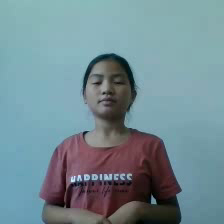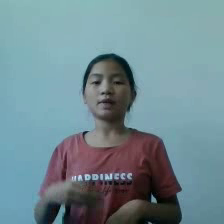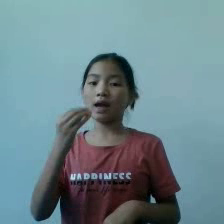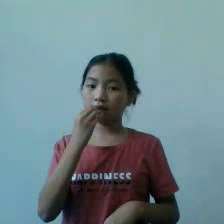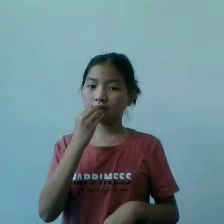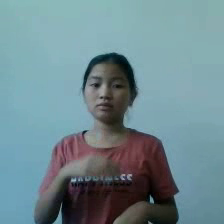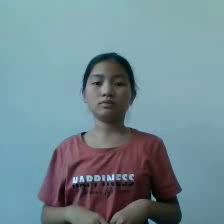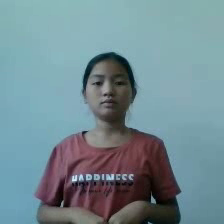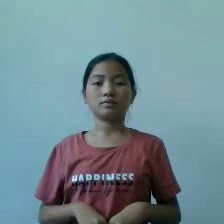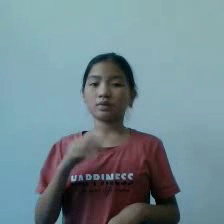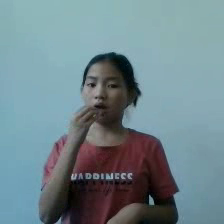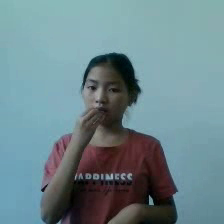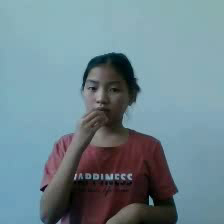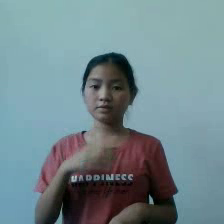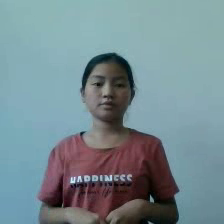Ăn